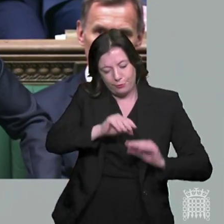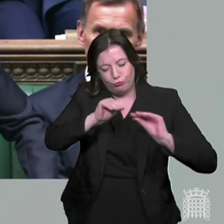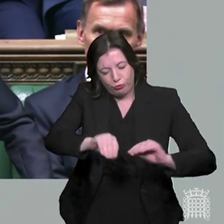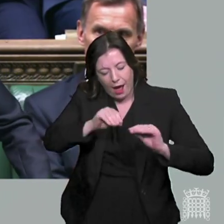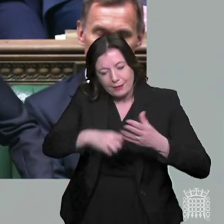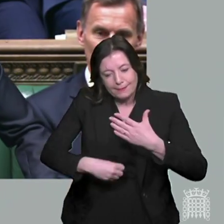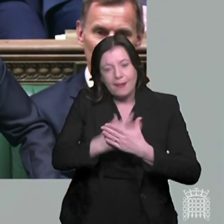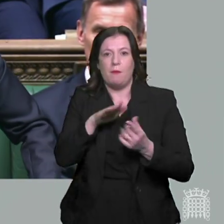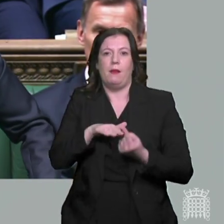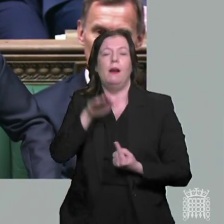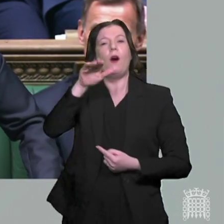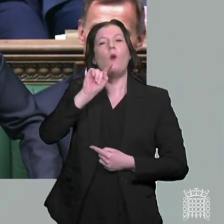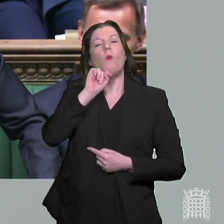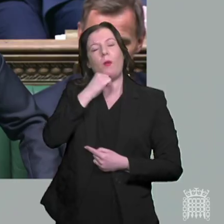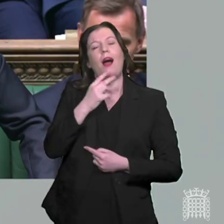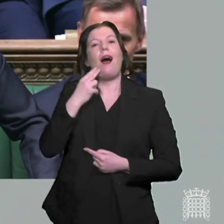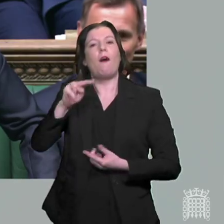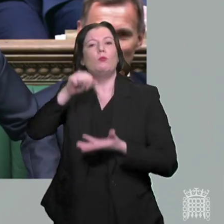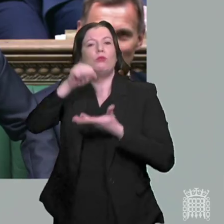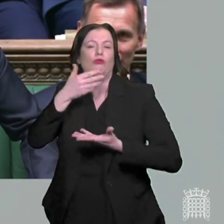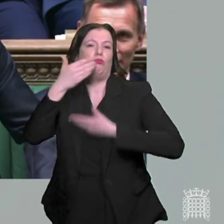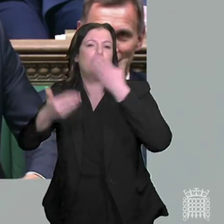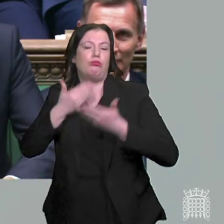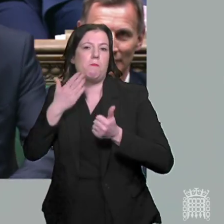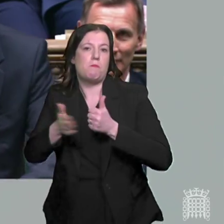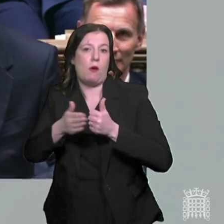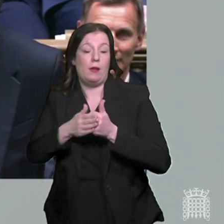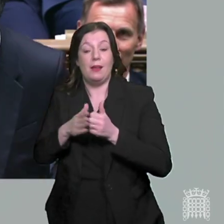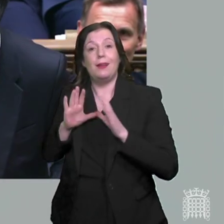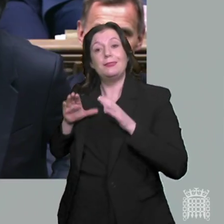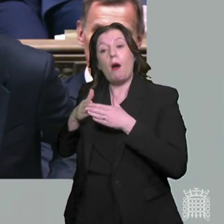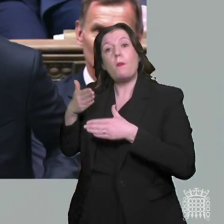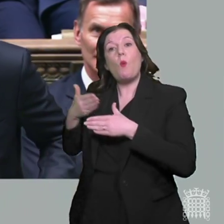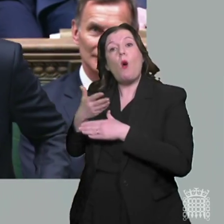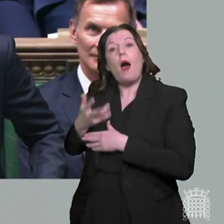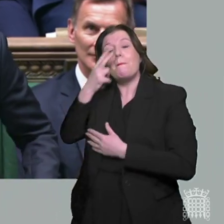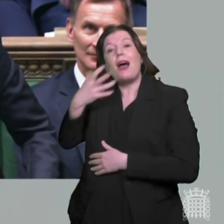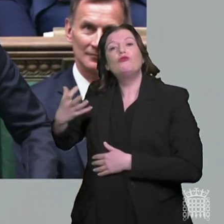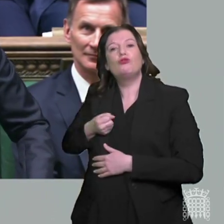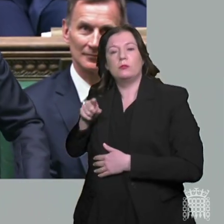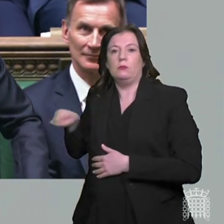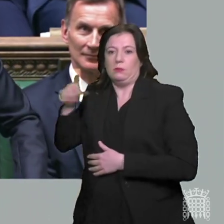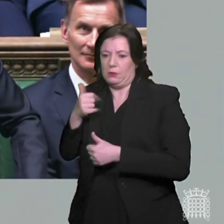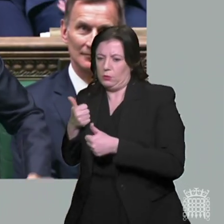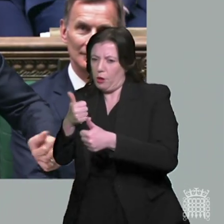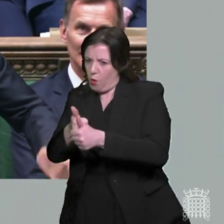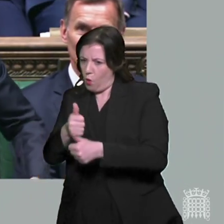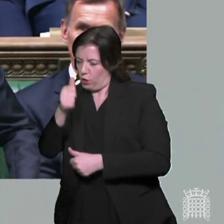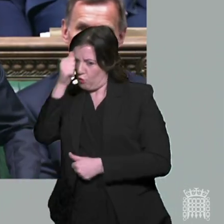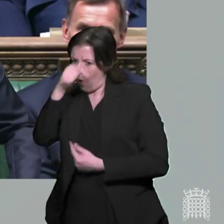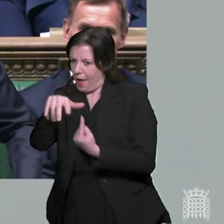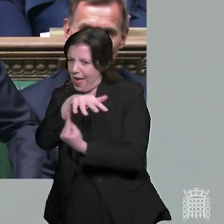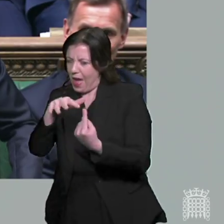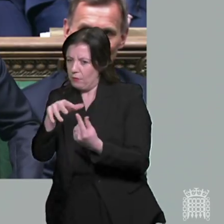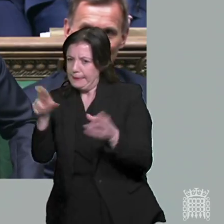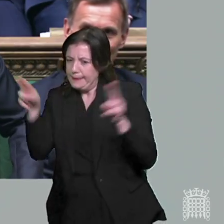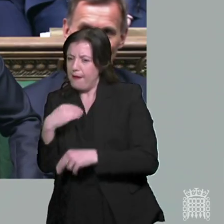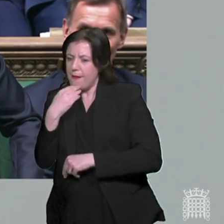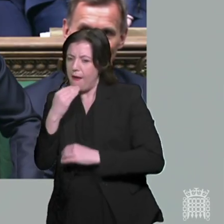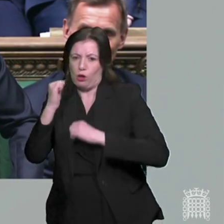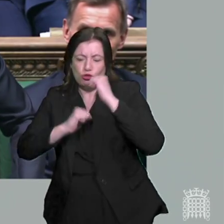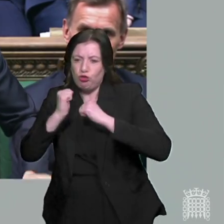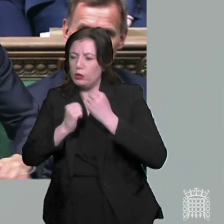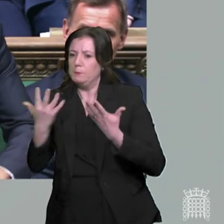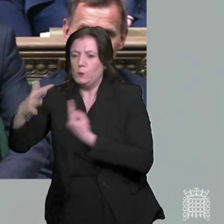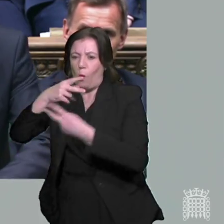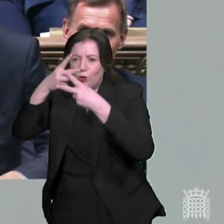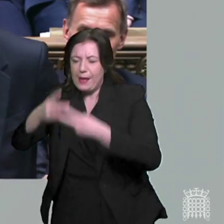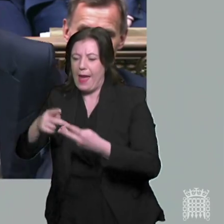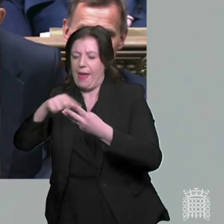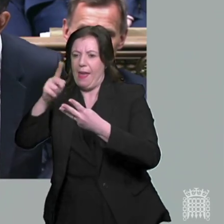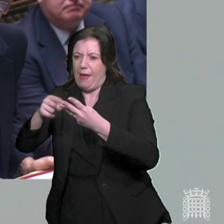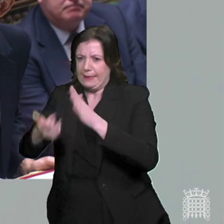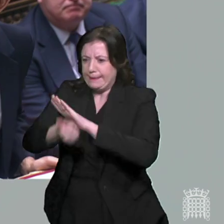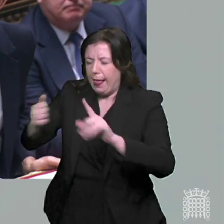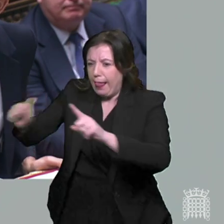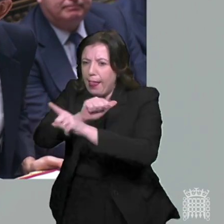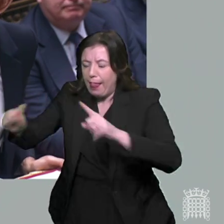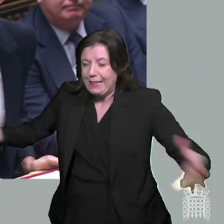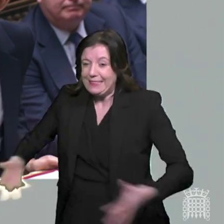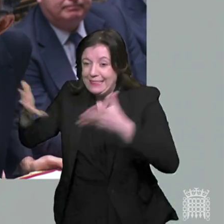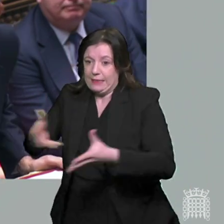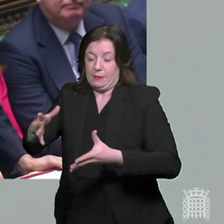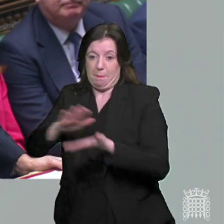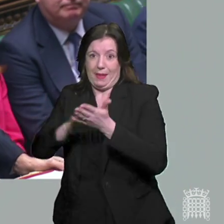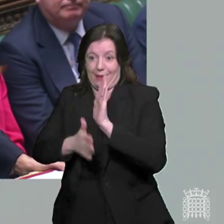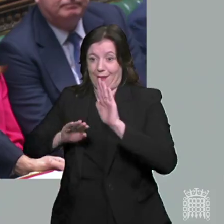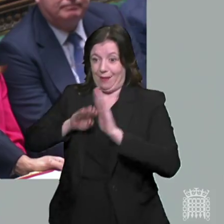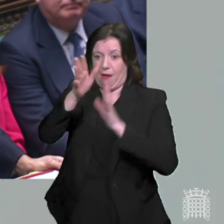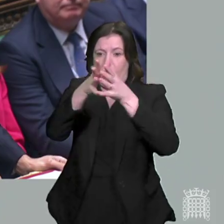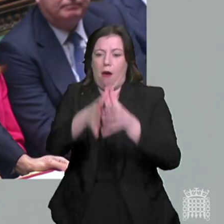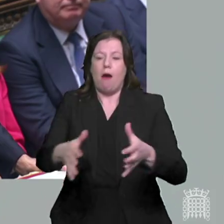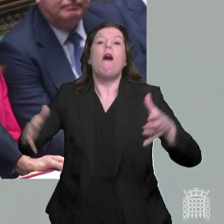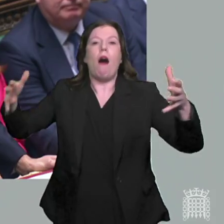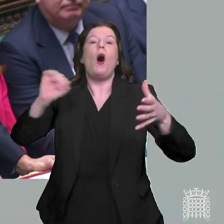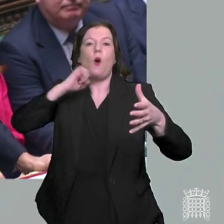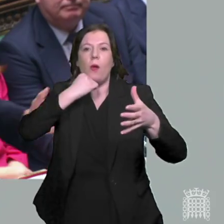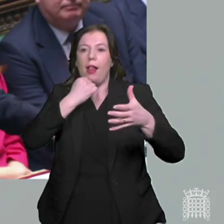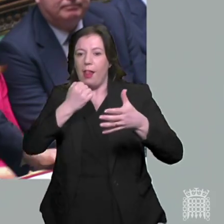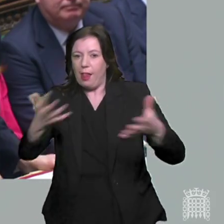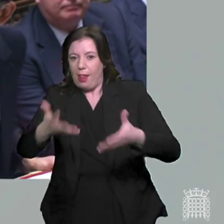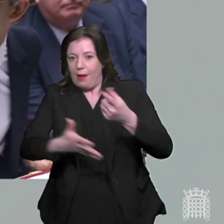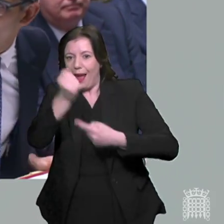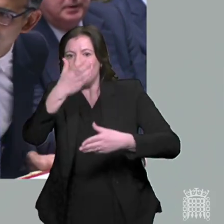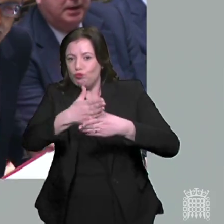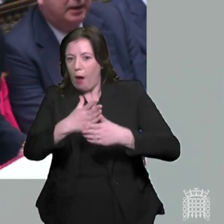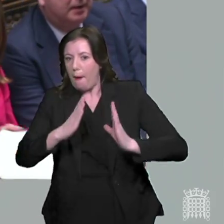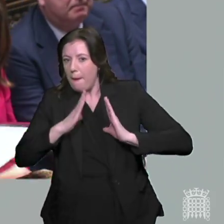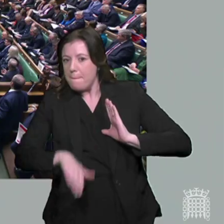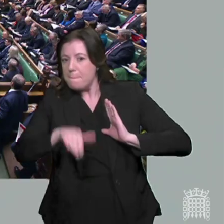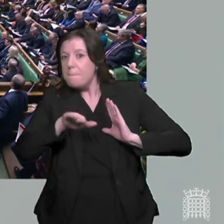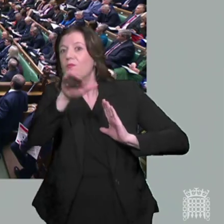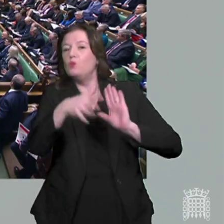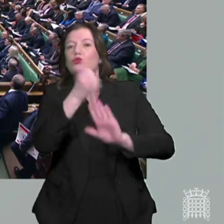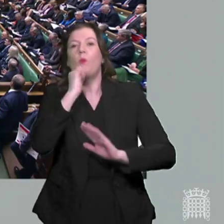We will hear more on that from the Chancellor later this afternoon, but the Department for Work and Pensions is directing support at sectors with labour shortages, such as construction and social care, and our new skills bootcamps are part of a dramatic rebooting of our skills system to support workers to get the skills that they need.